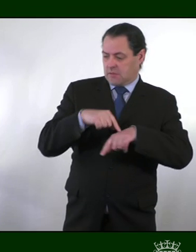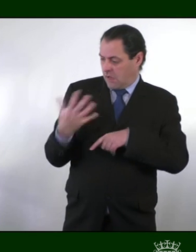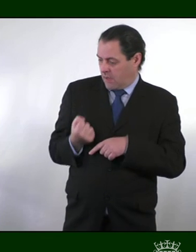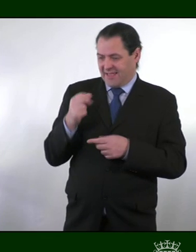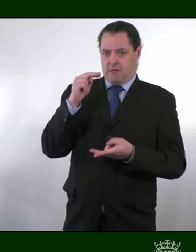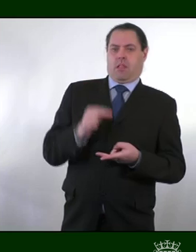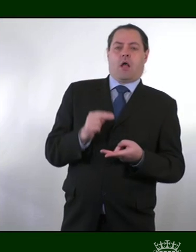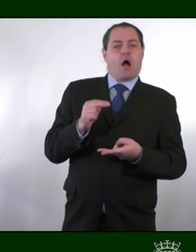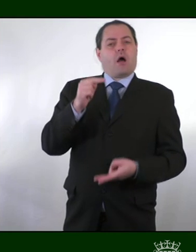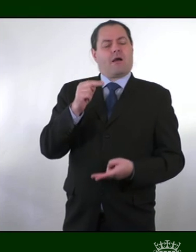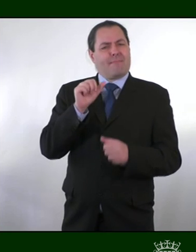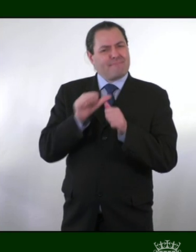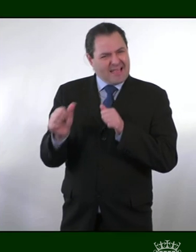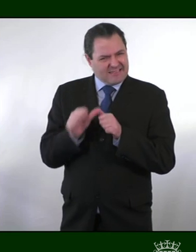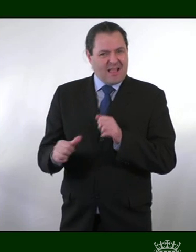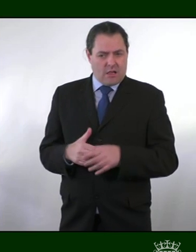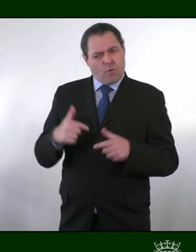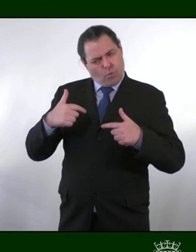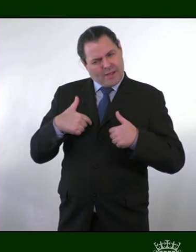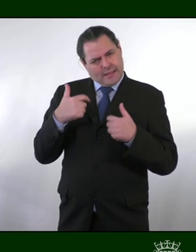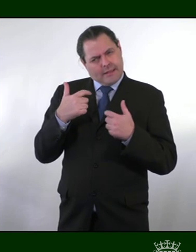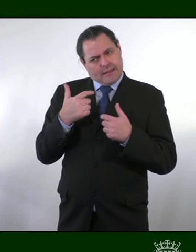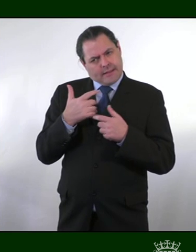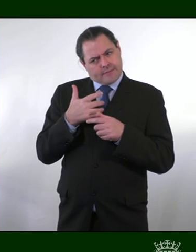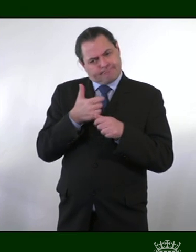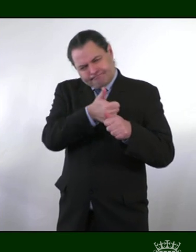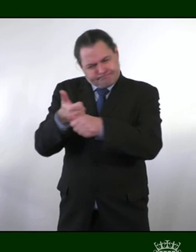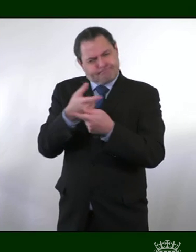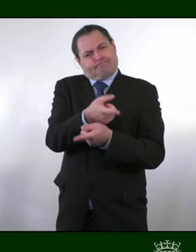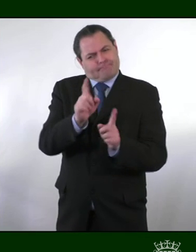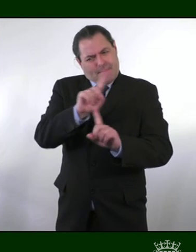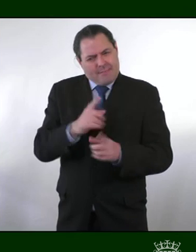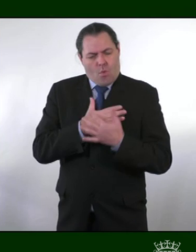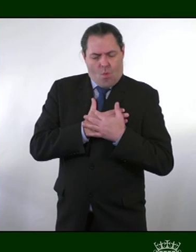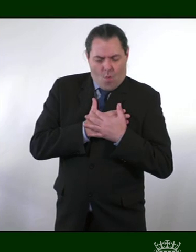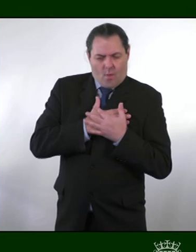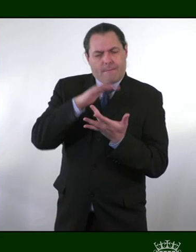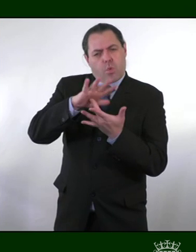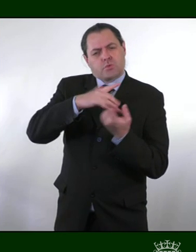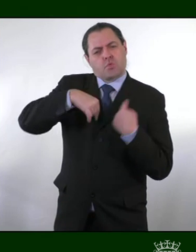This Government care greatly about those who are most vulnerable.